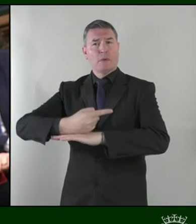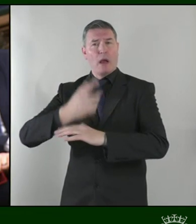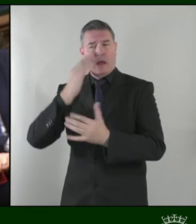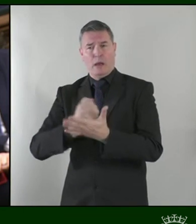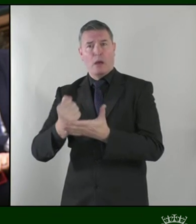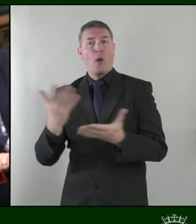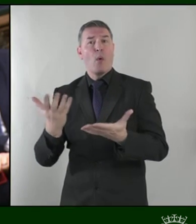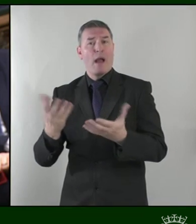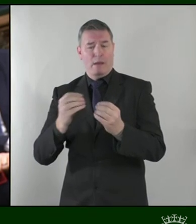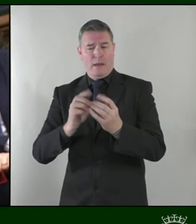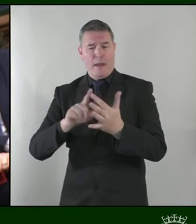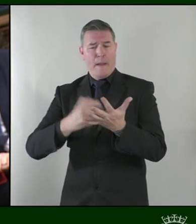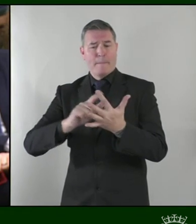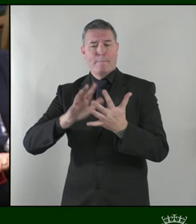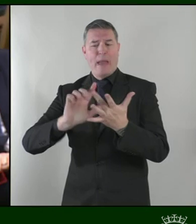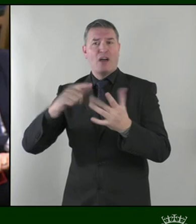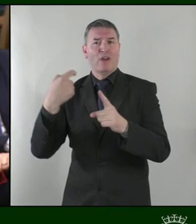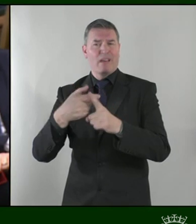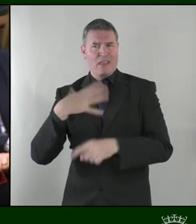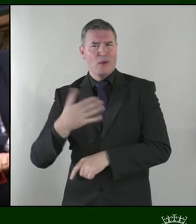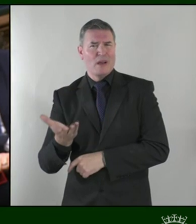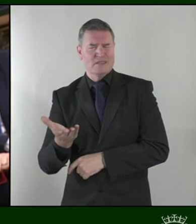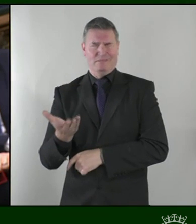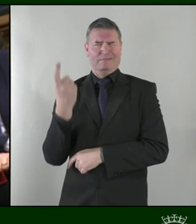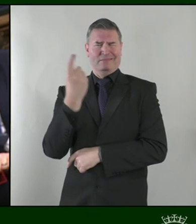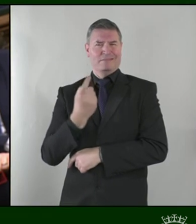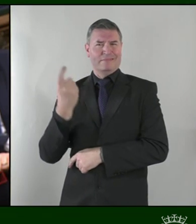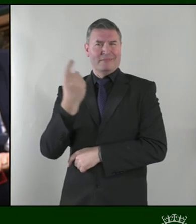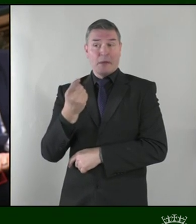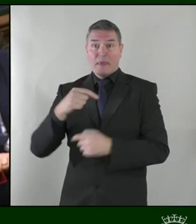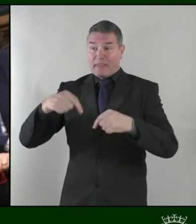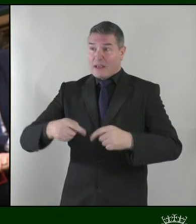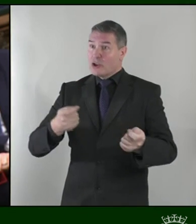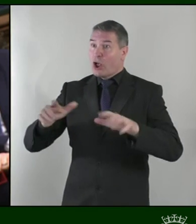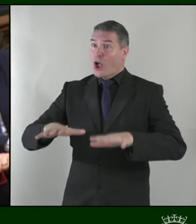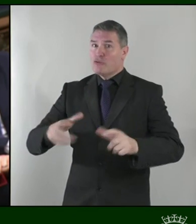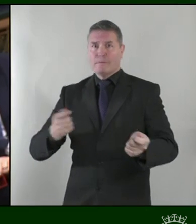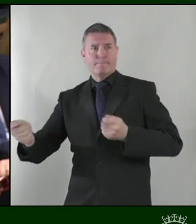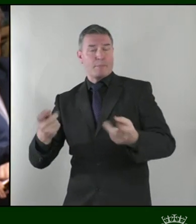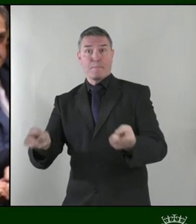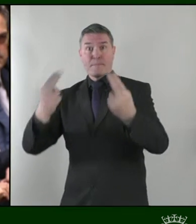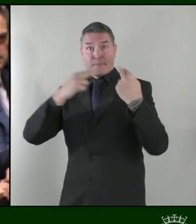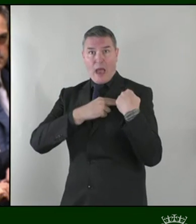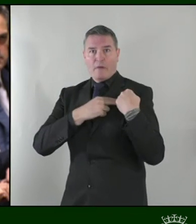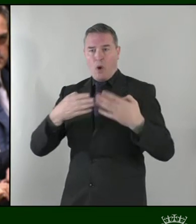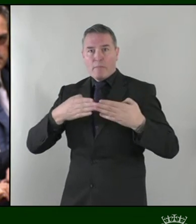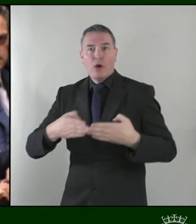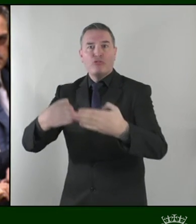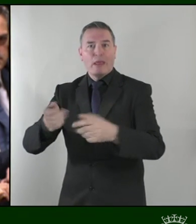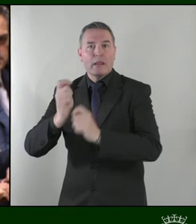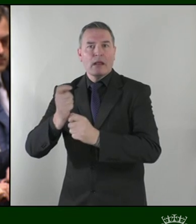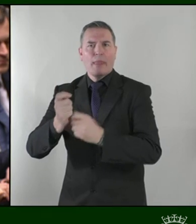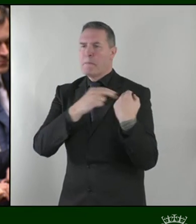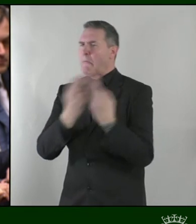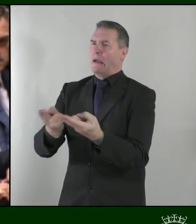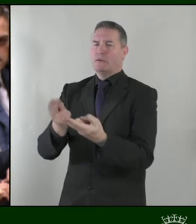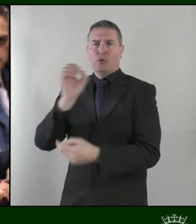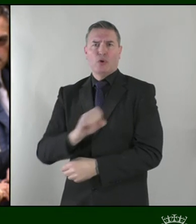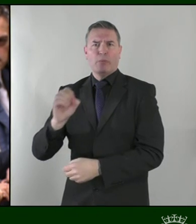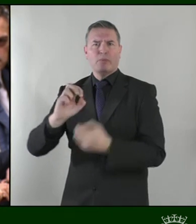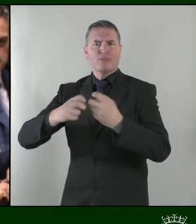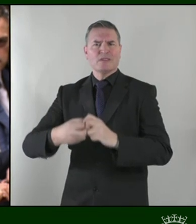Berwick, and just after this country has taken back control of its outstanding marine wealth to hand it back to Brussels.